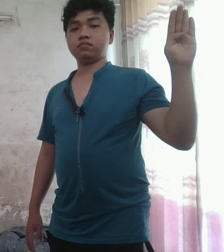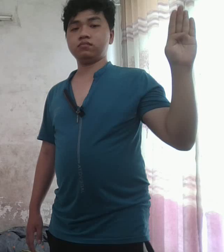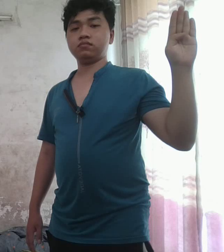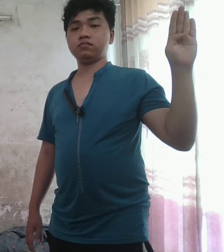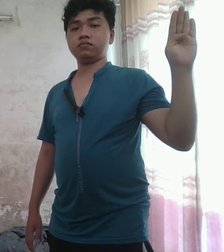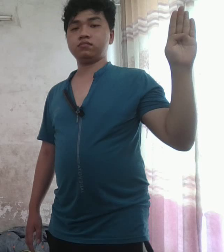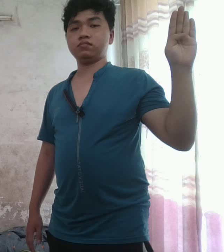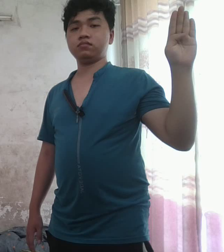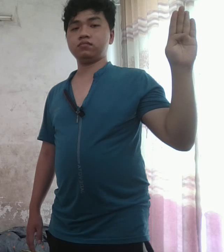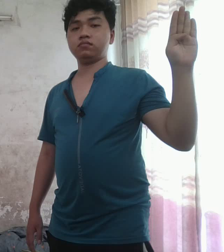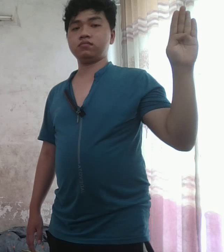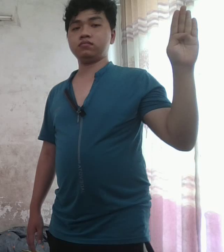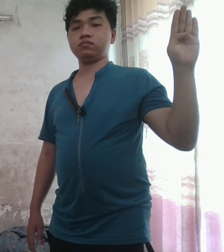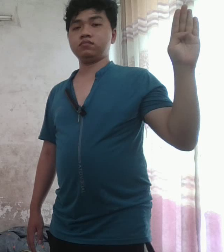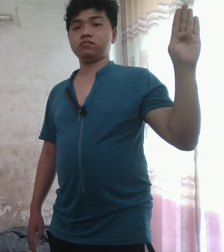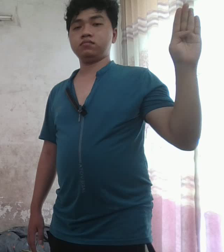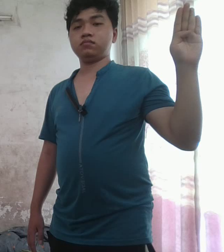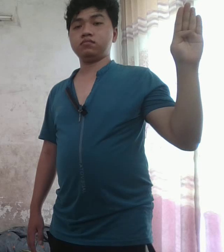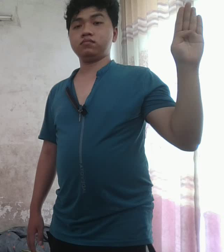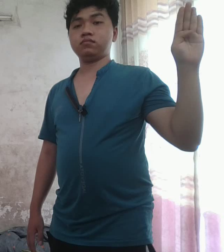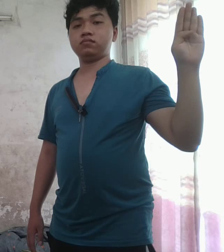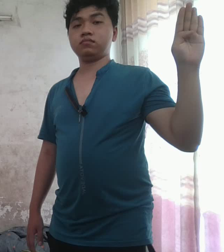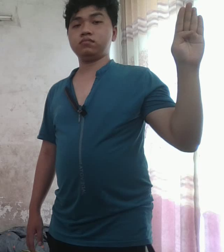b